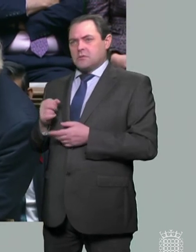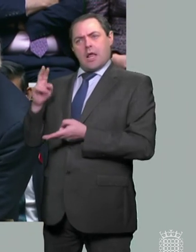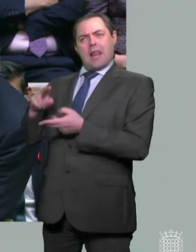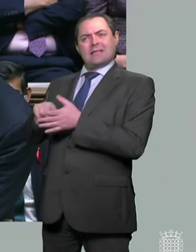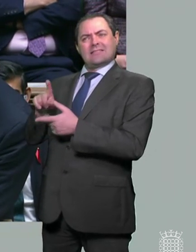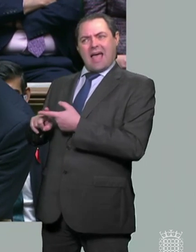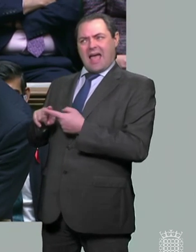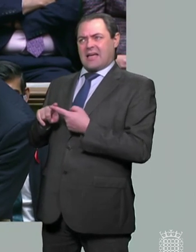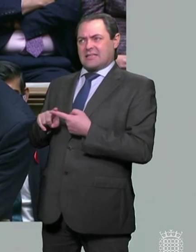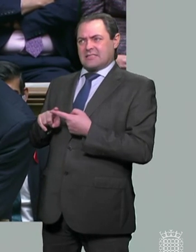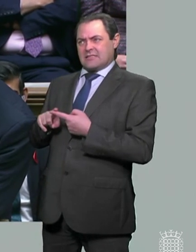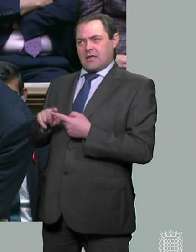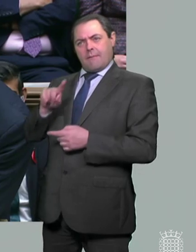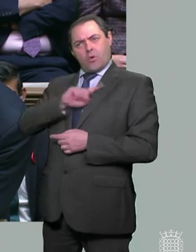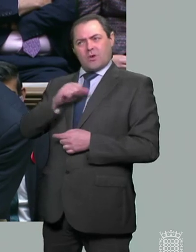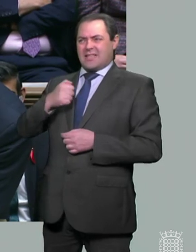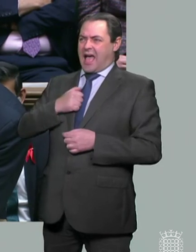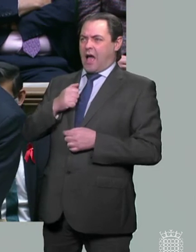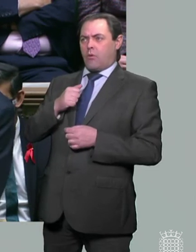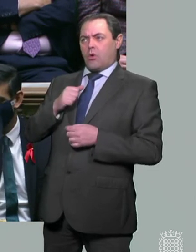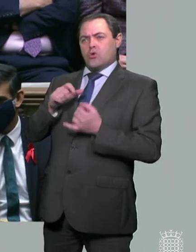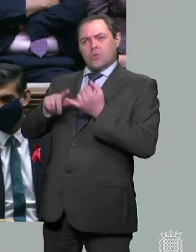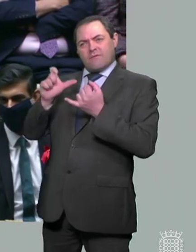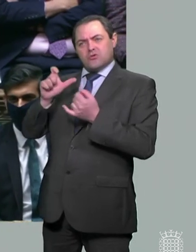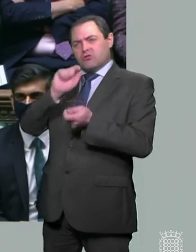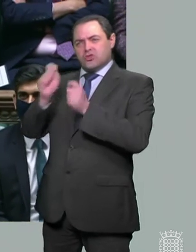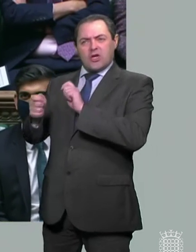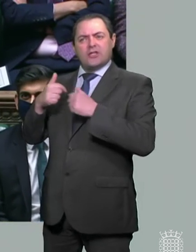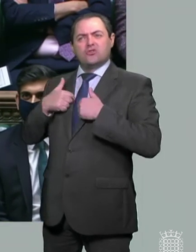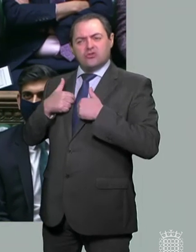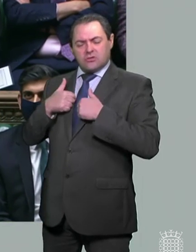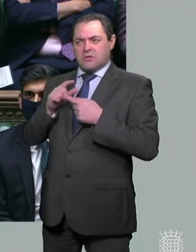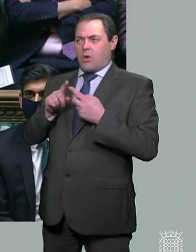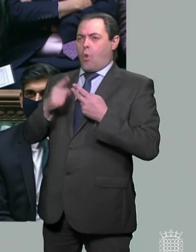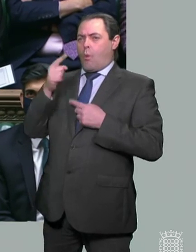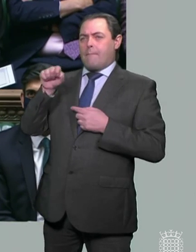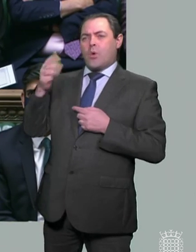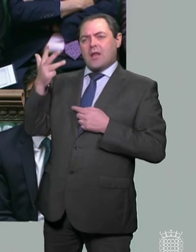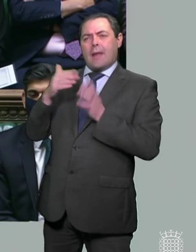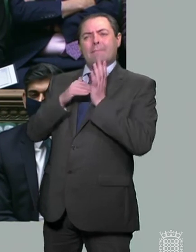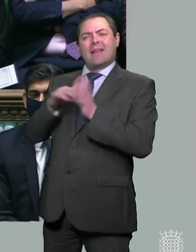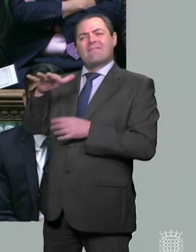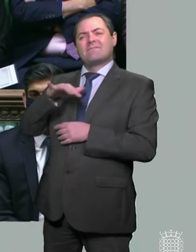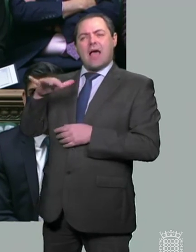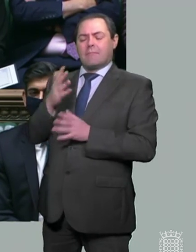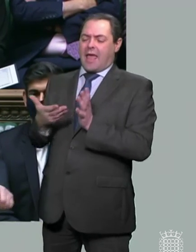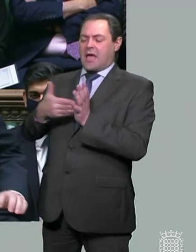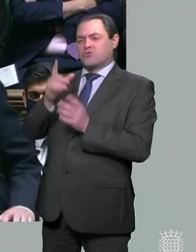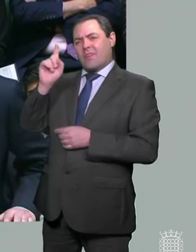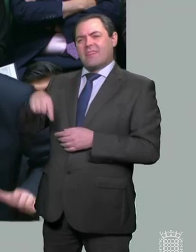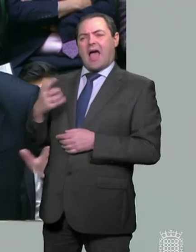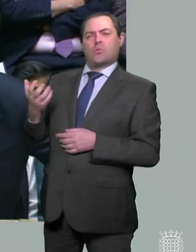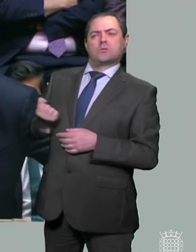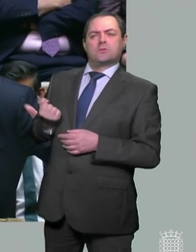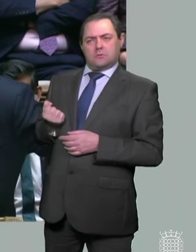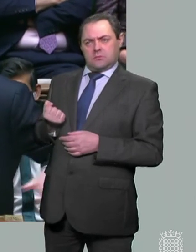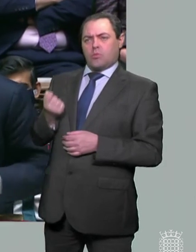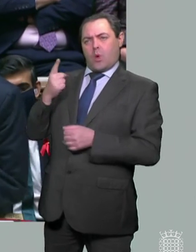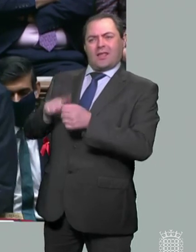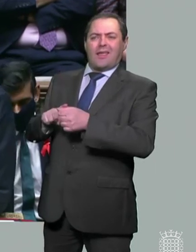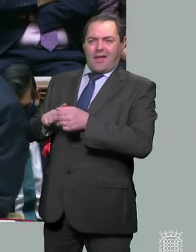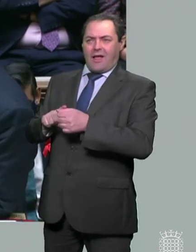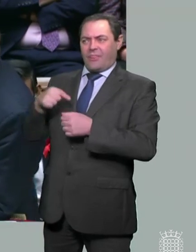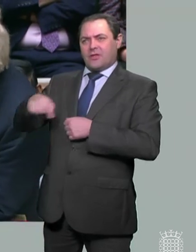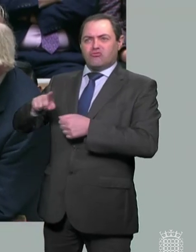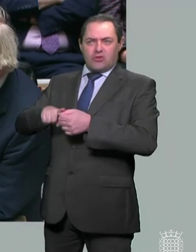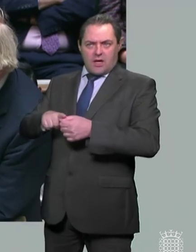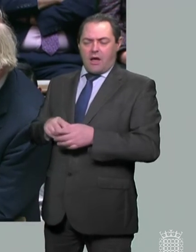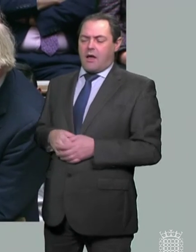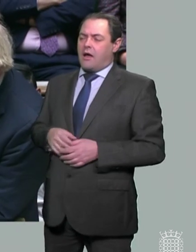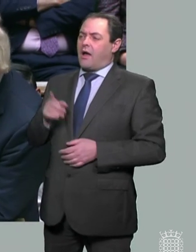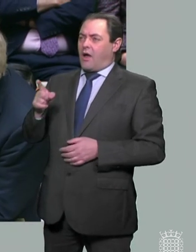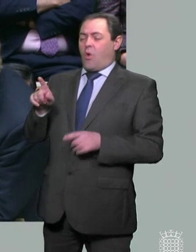As a result of our universal credit changes, 1.9 million families are getting £1,000 more in their pay packets this year.